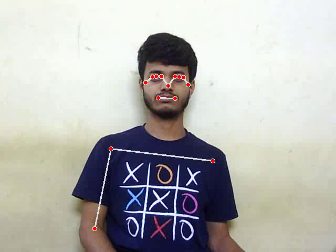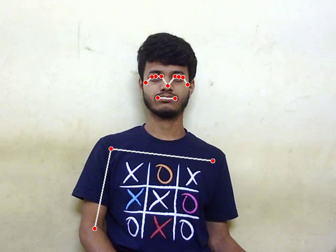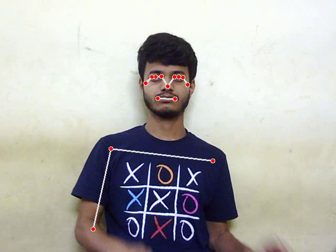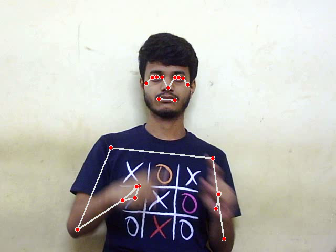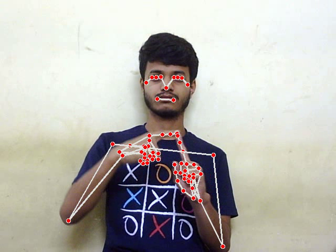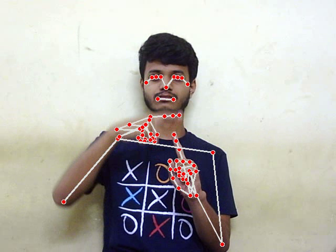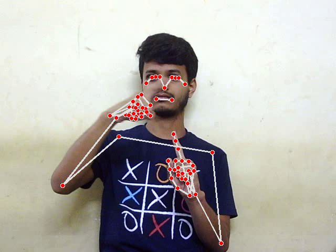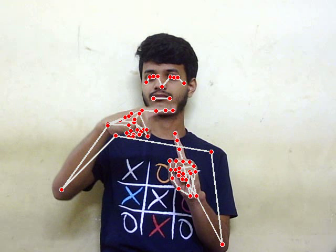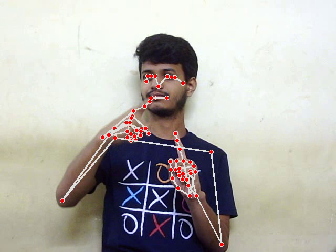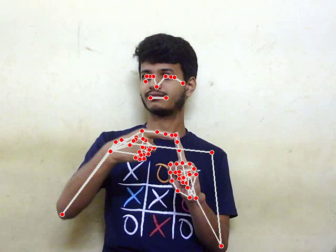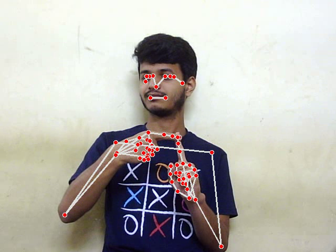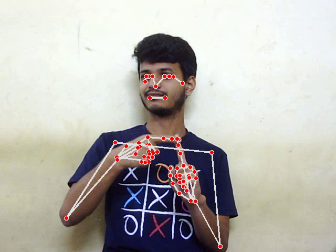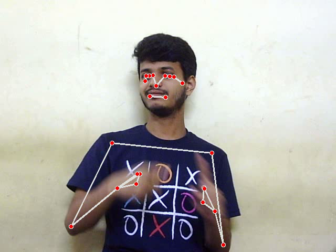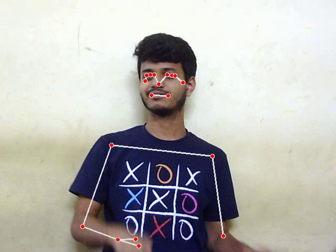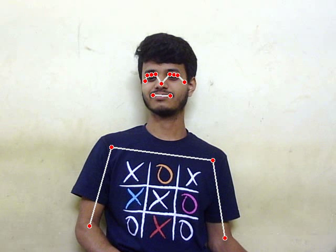when